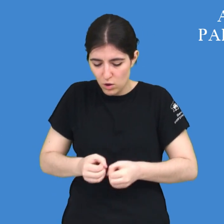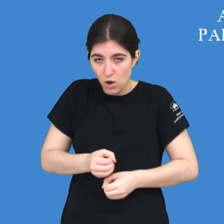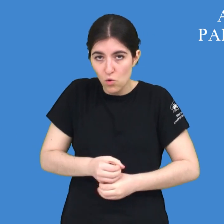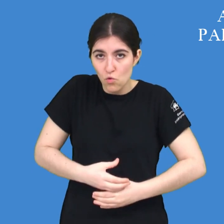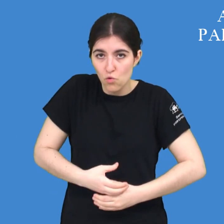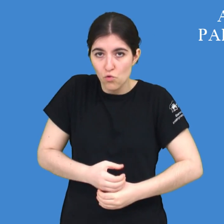incrementar